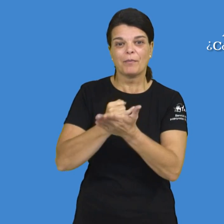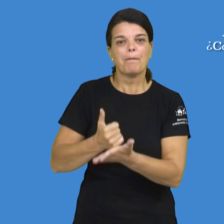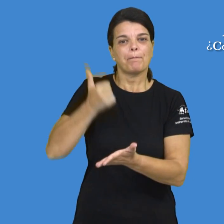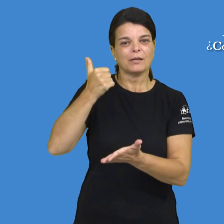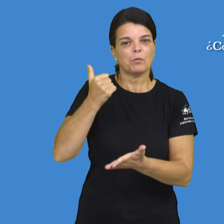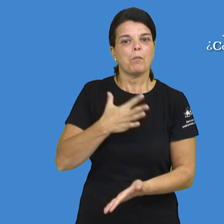más cantidad